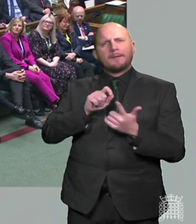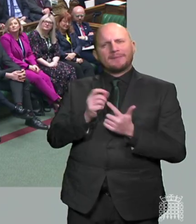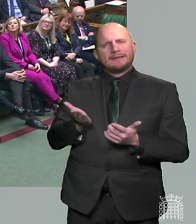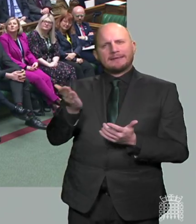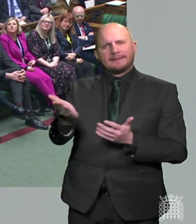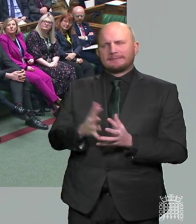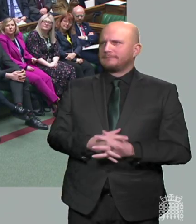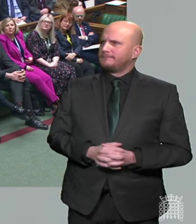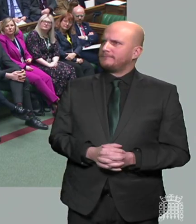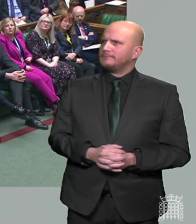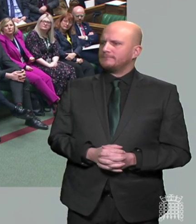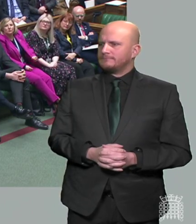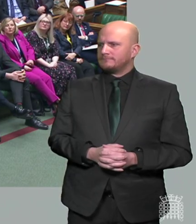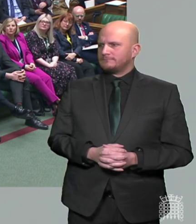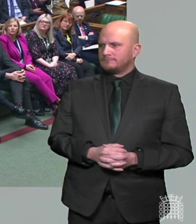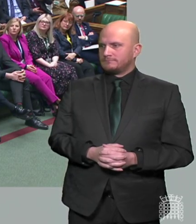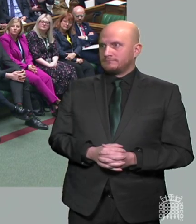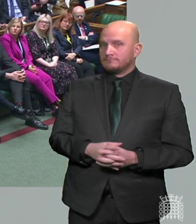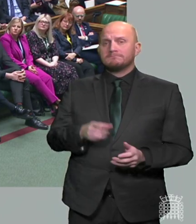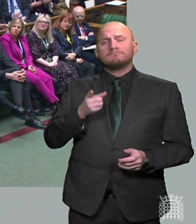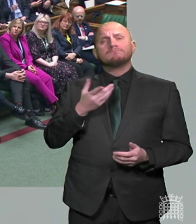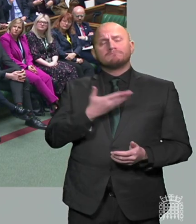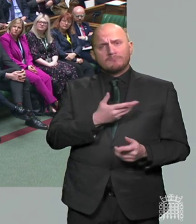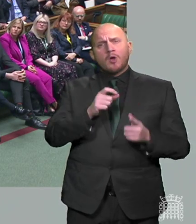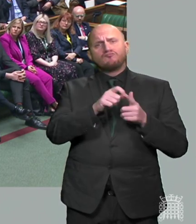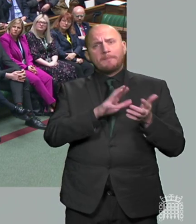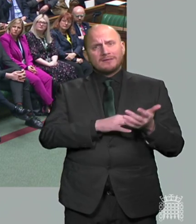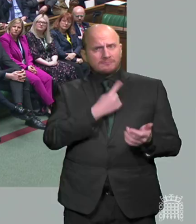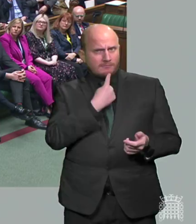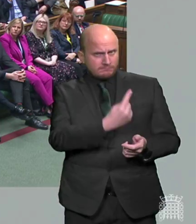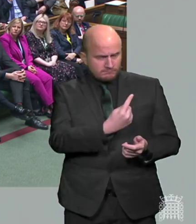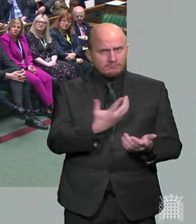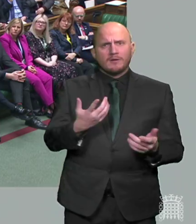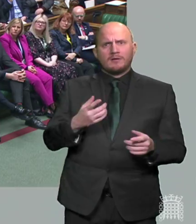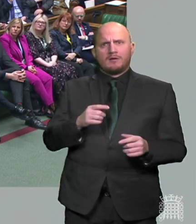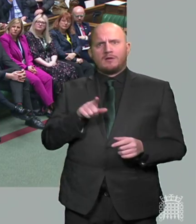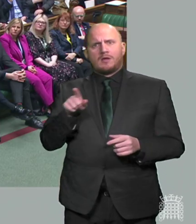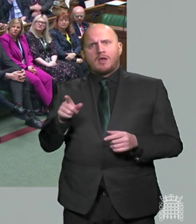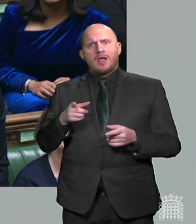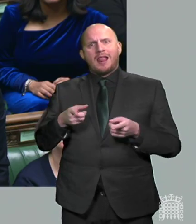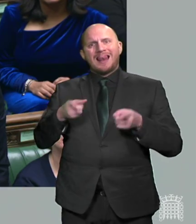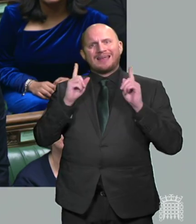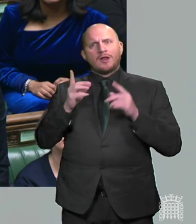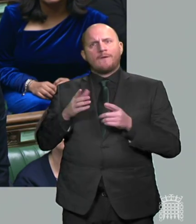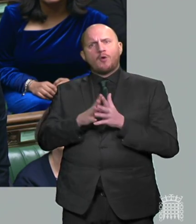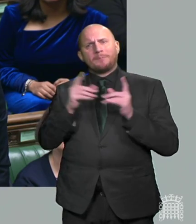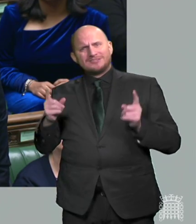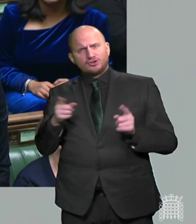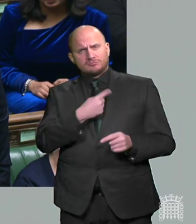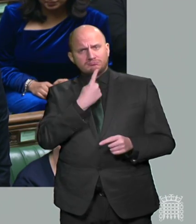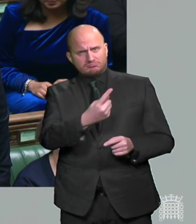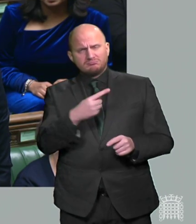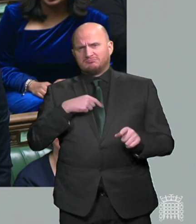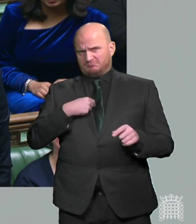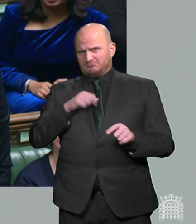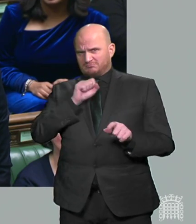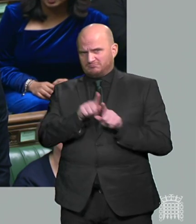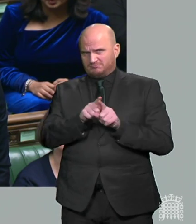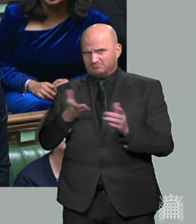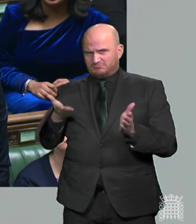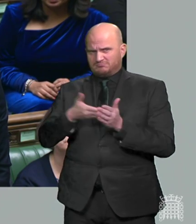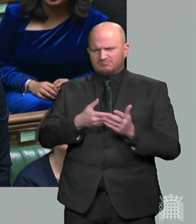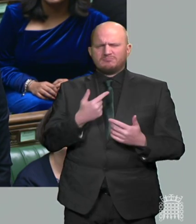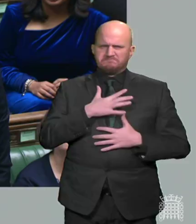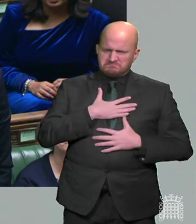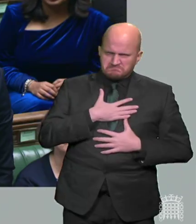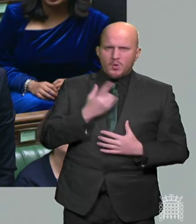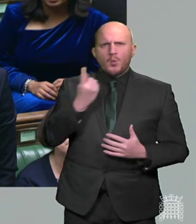I wish to join the Prime Minister and the Leader of the Opposition in extending my party’s thoughts to all those involved in the terrible tragedy in the channel this morning.